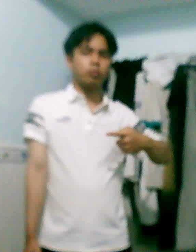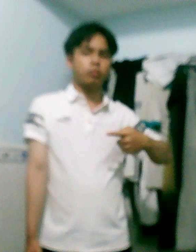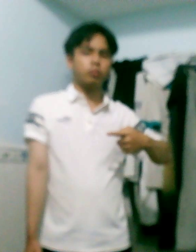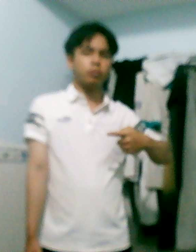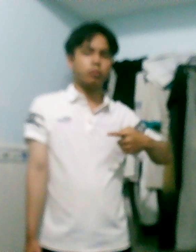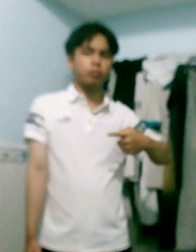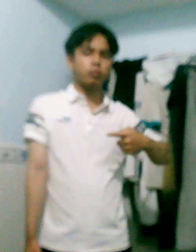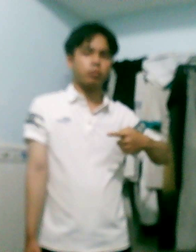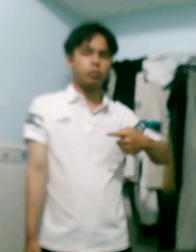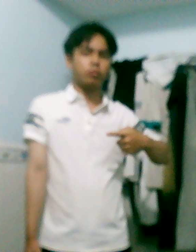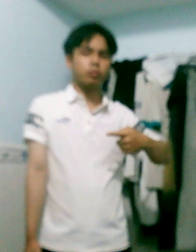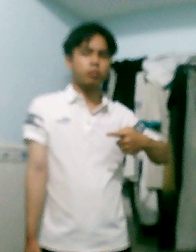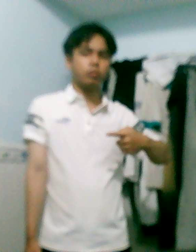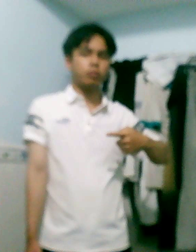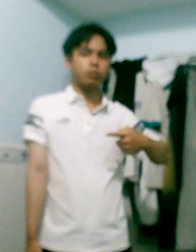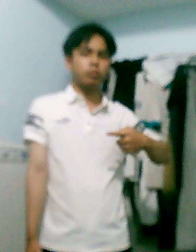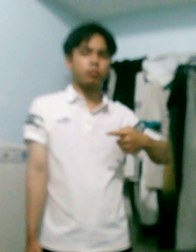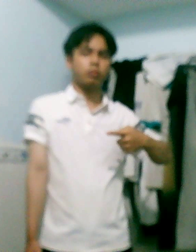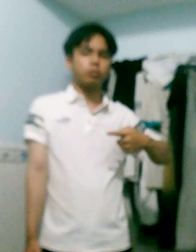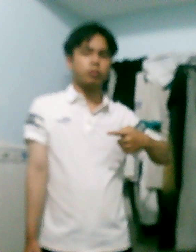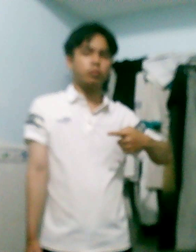g